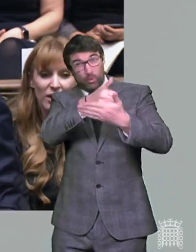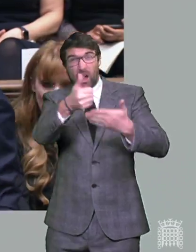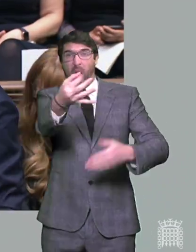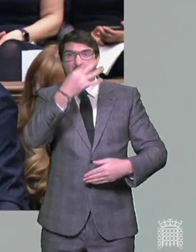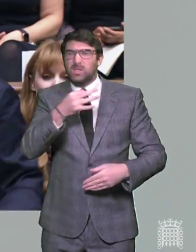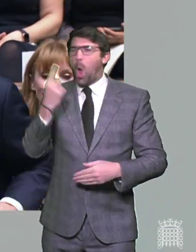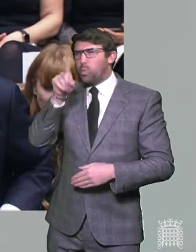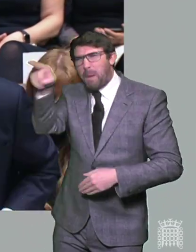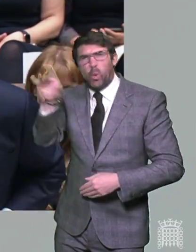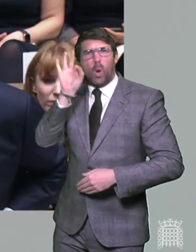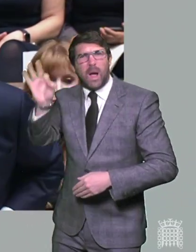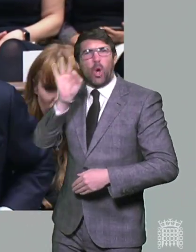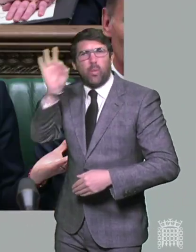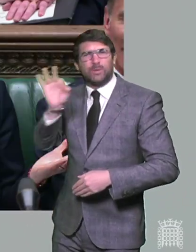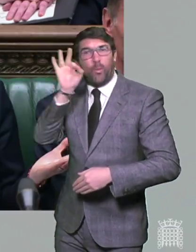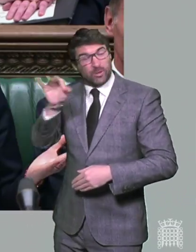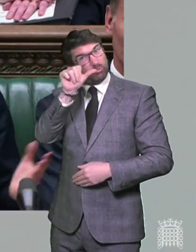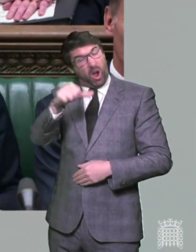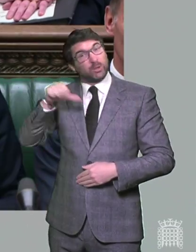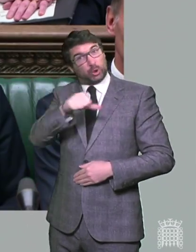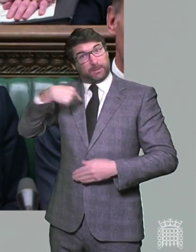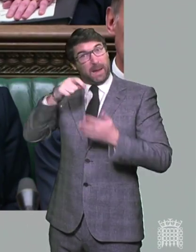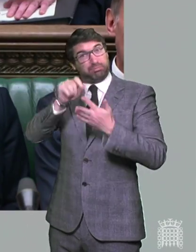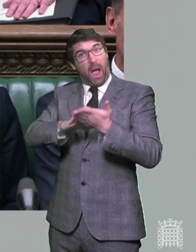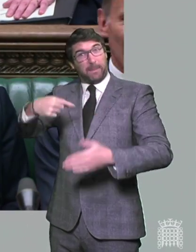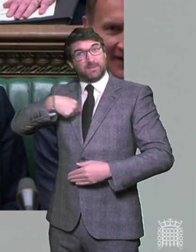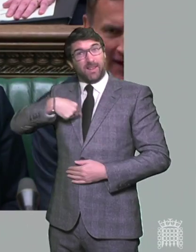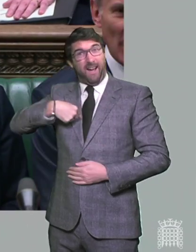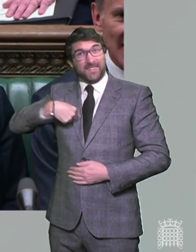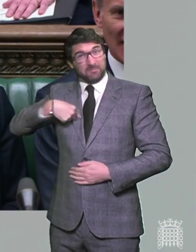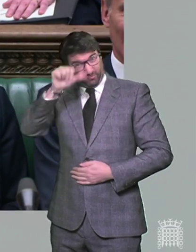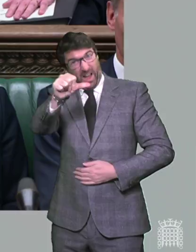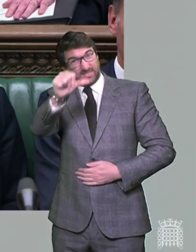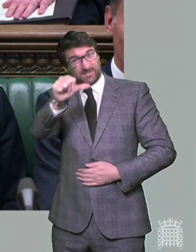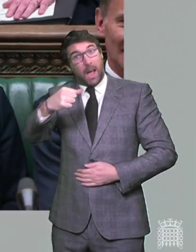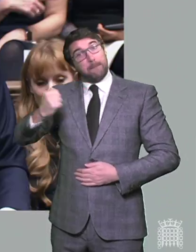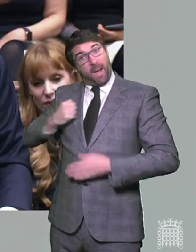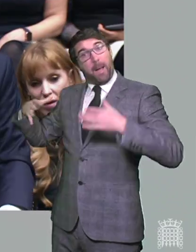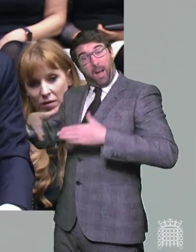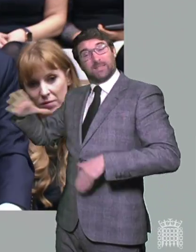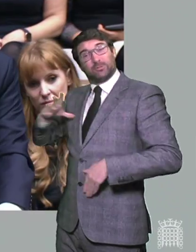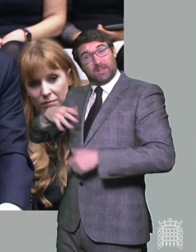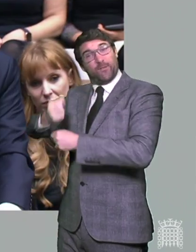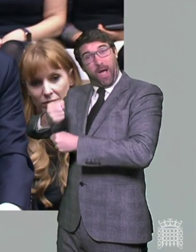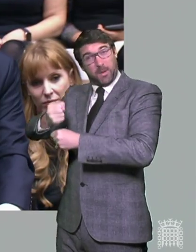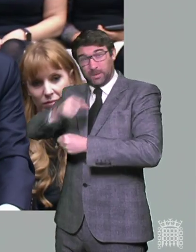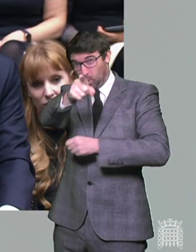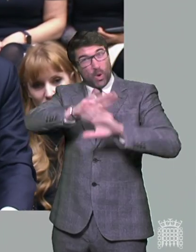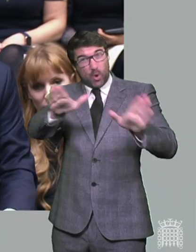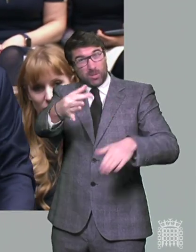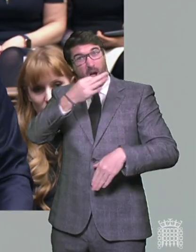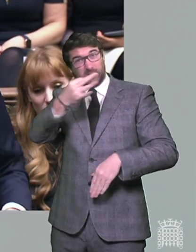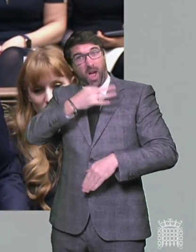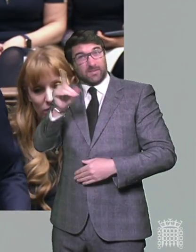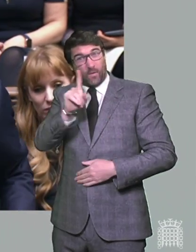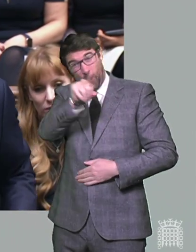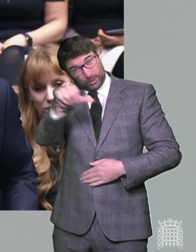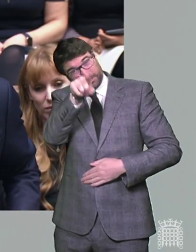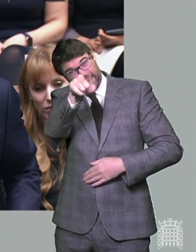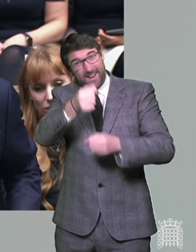There is no getting away from this.